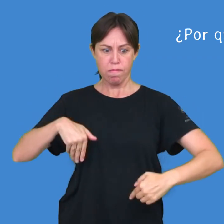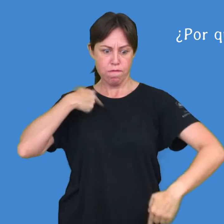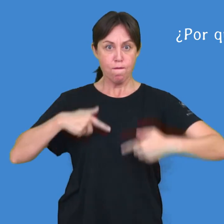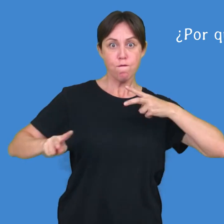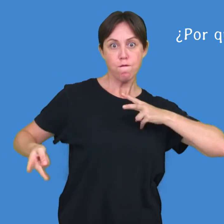circulación